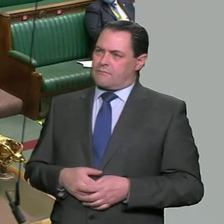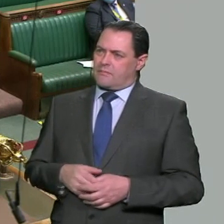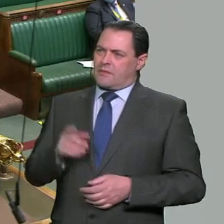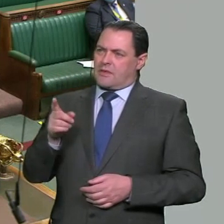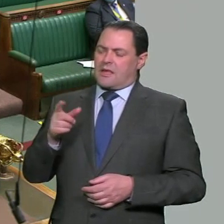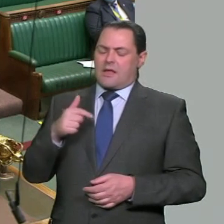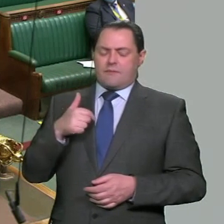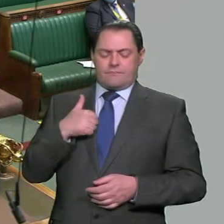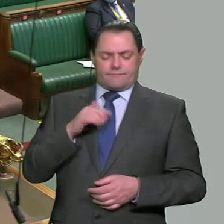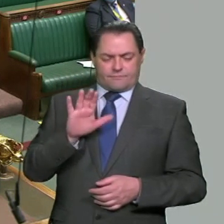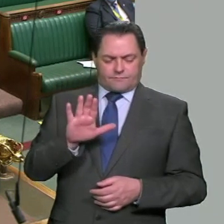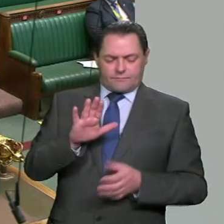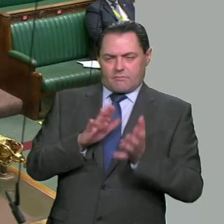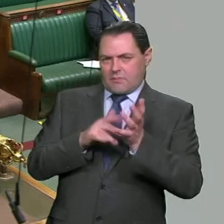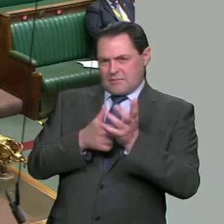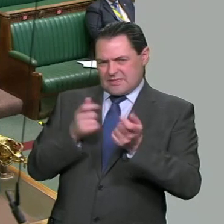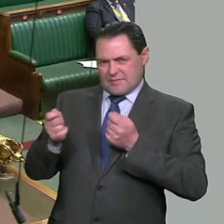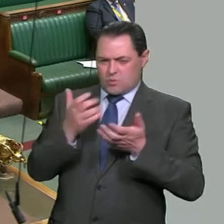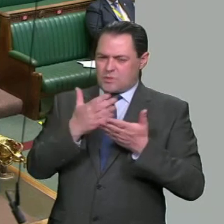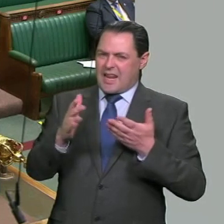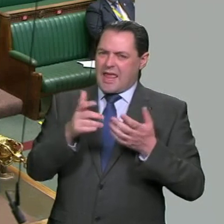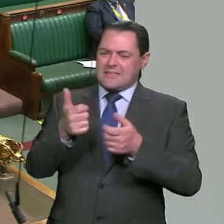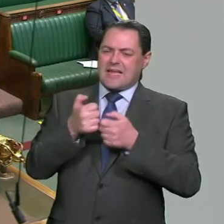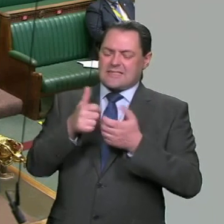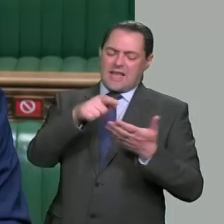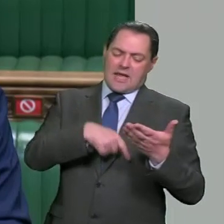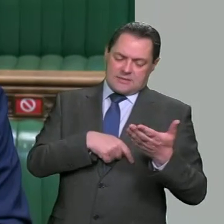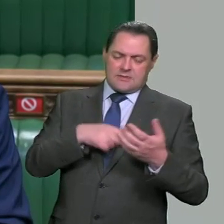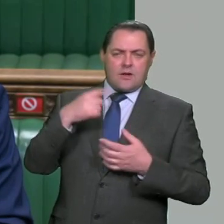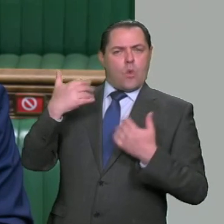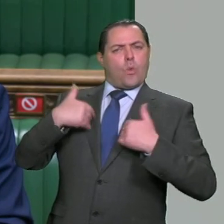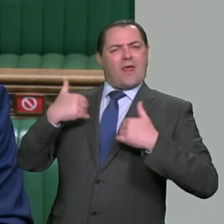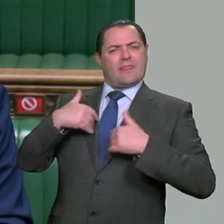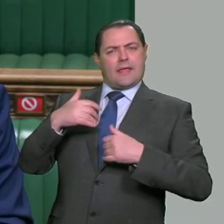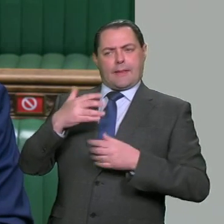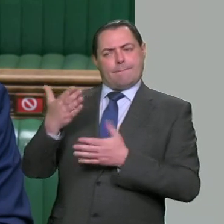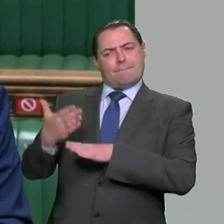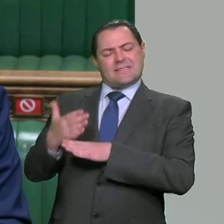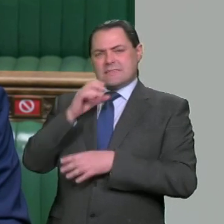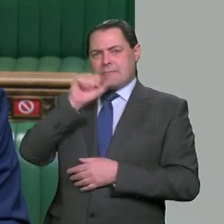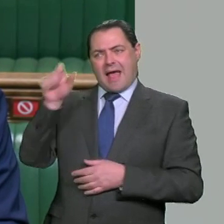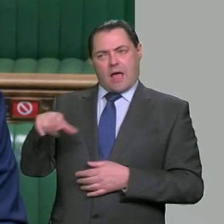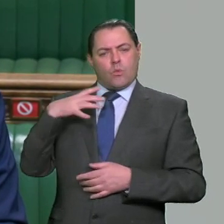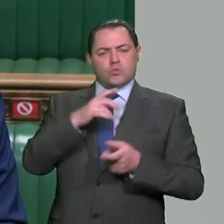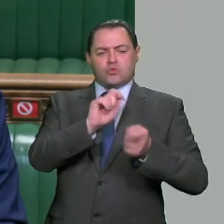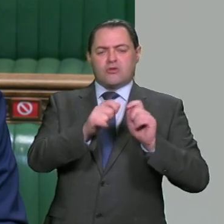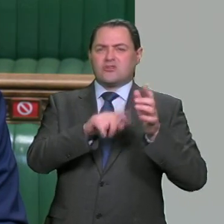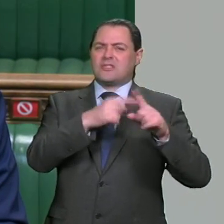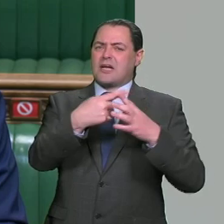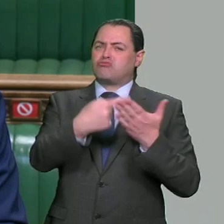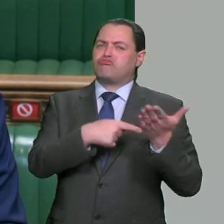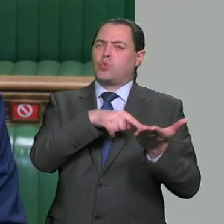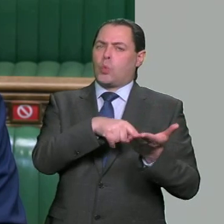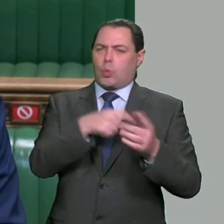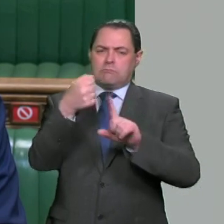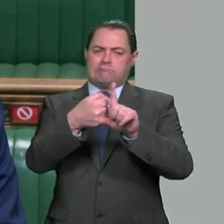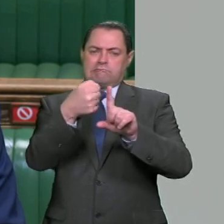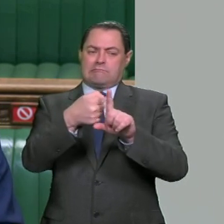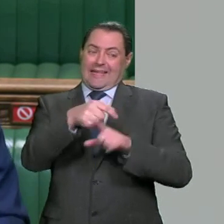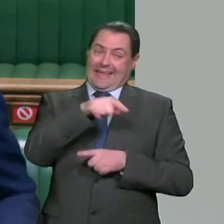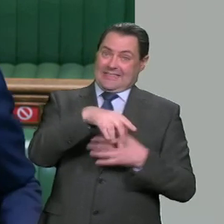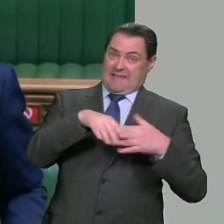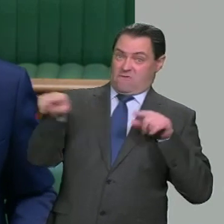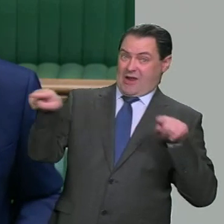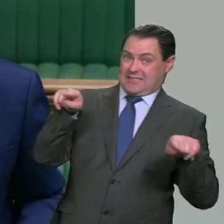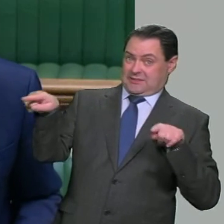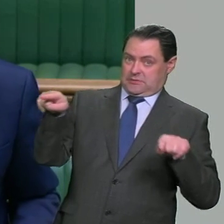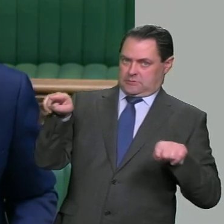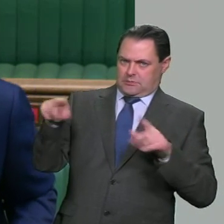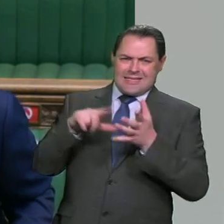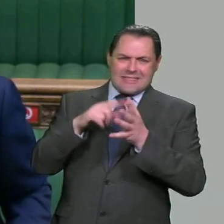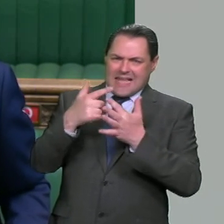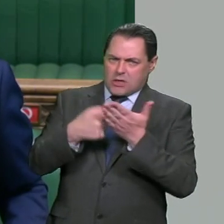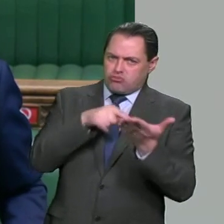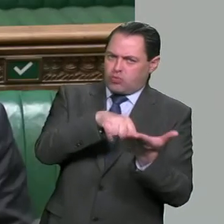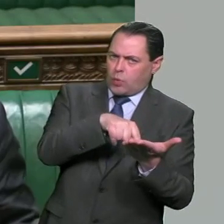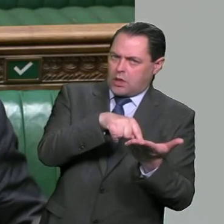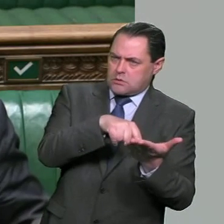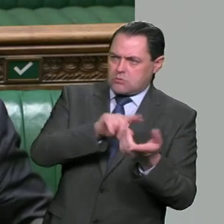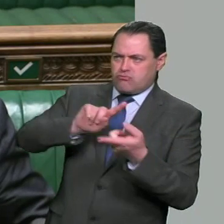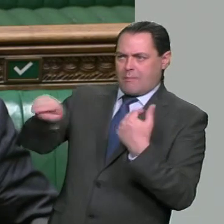The Prime Minister was lobbied by a wealthy businessman and close friend for a change in the tax rules; the Prime Minister responded: “I will fix it”.